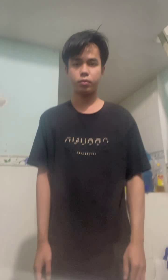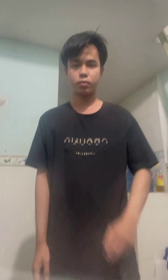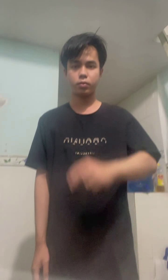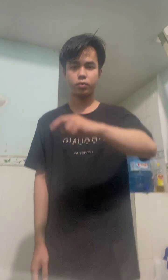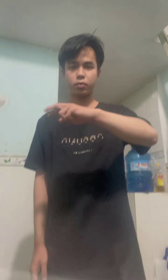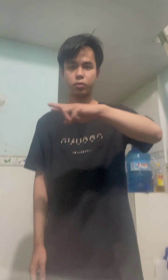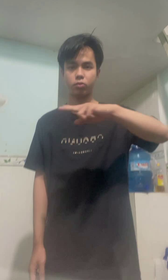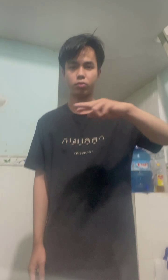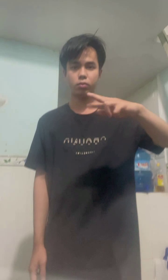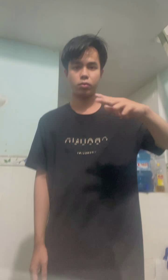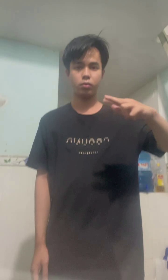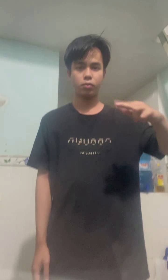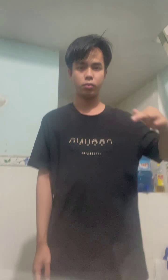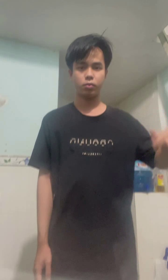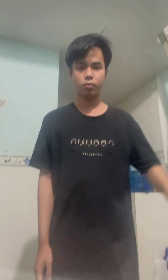boi